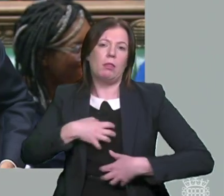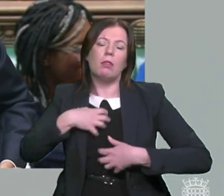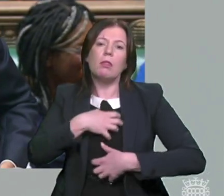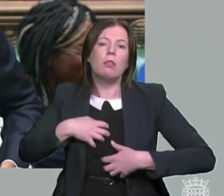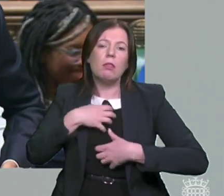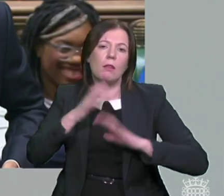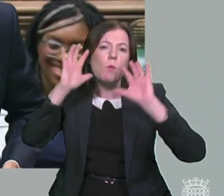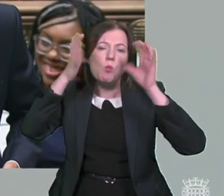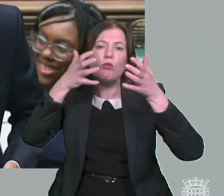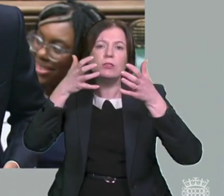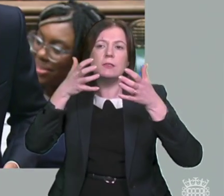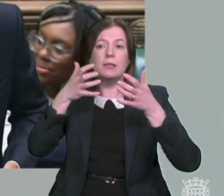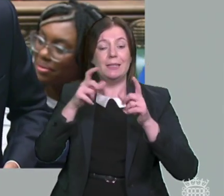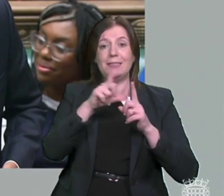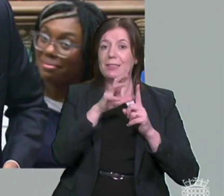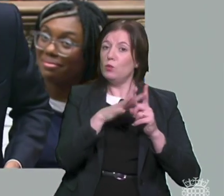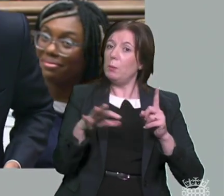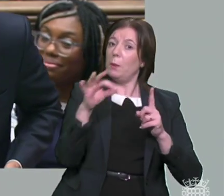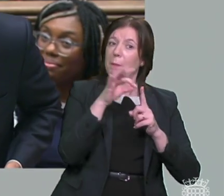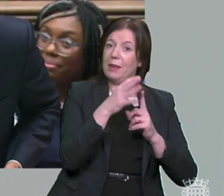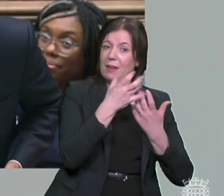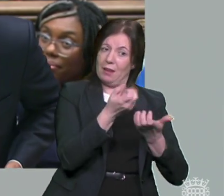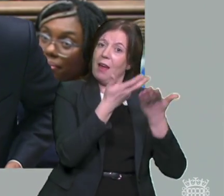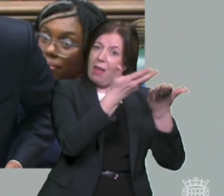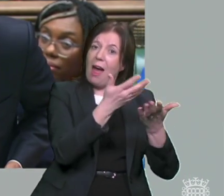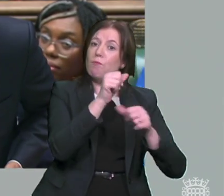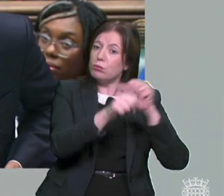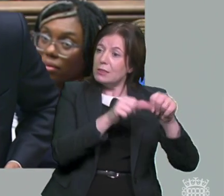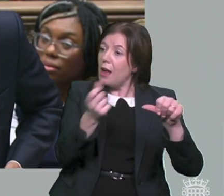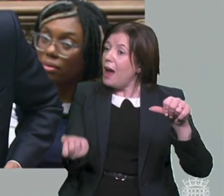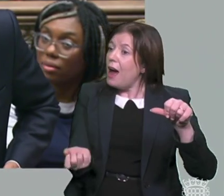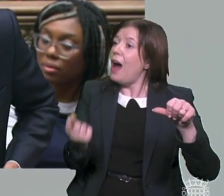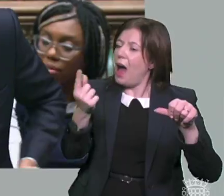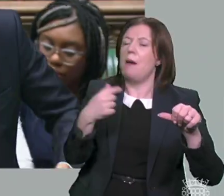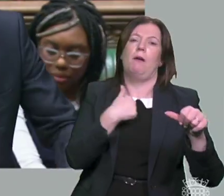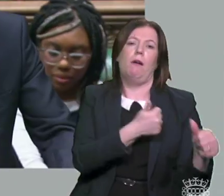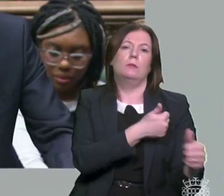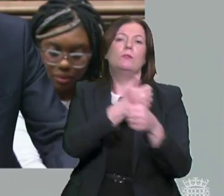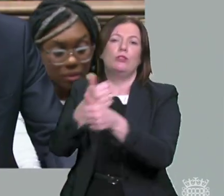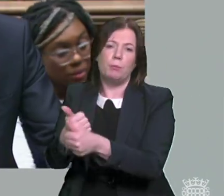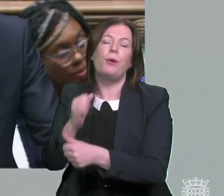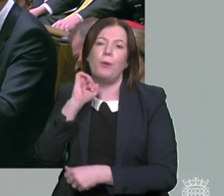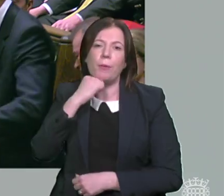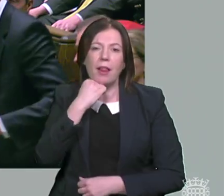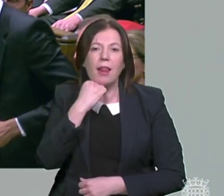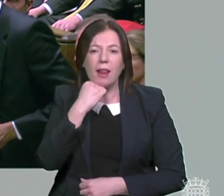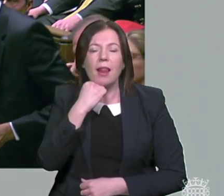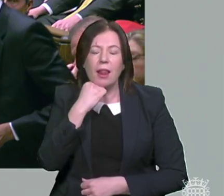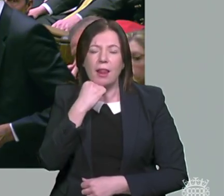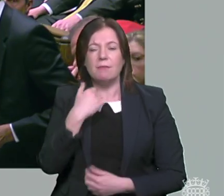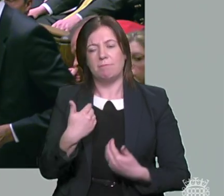I am pleased to say that the Department for Work and Pensions has procedures in place to support communities when situations like this arise.